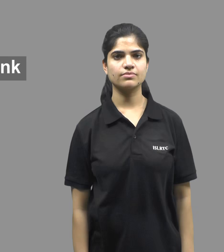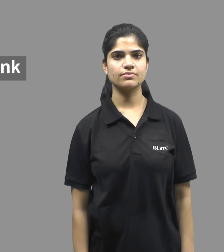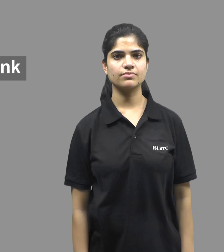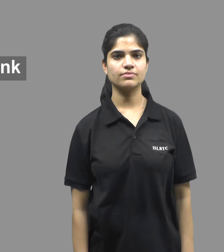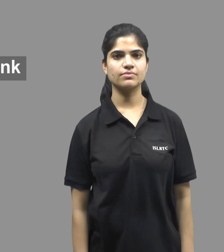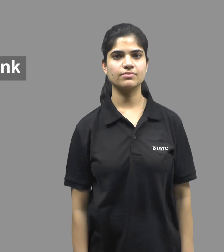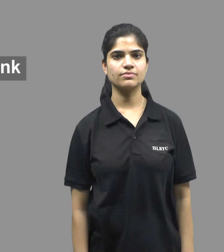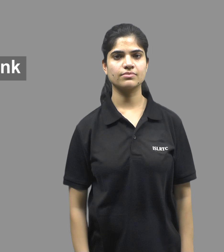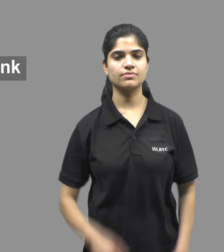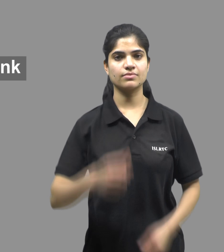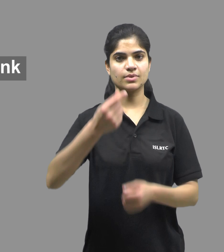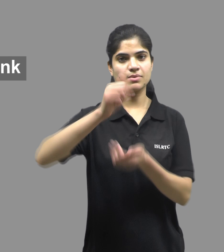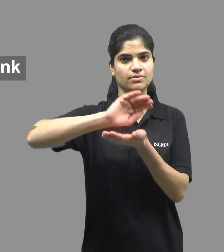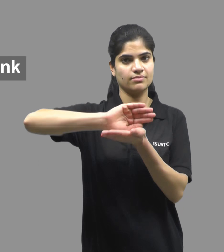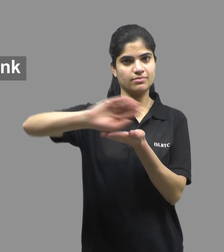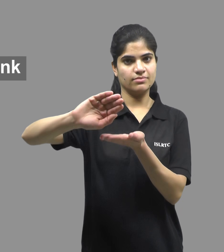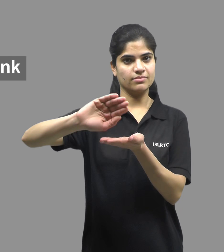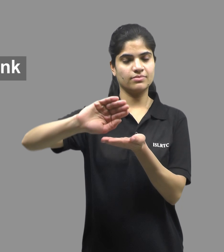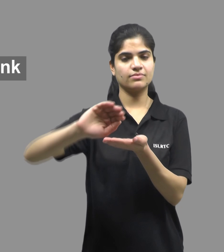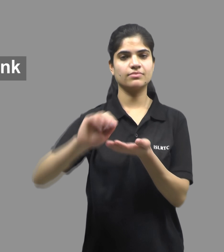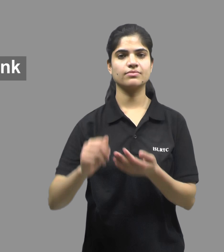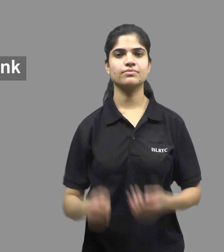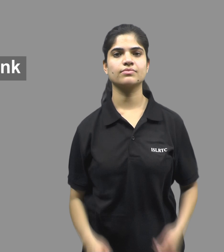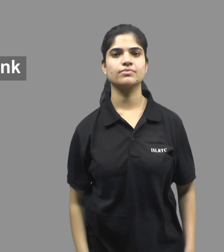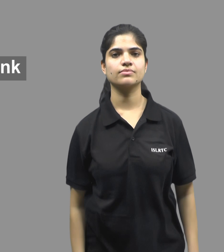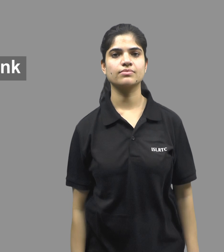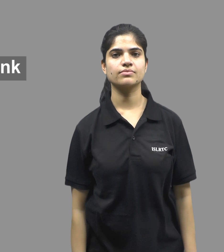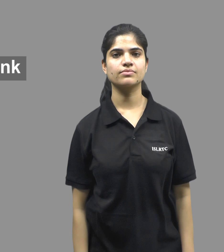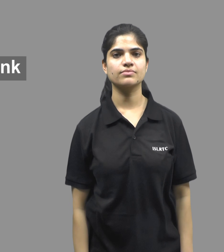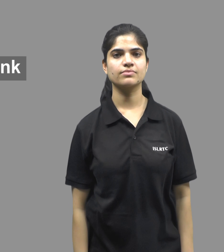Bank